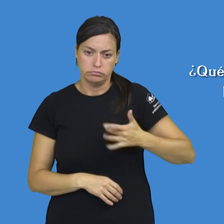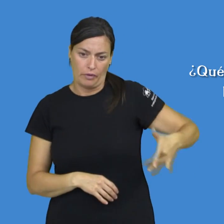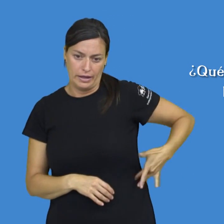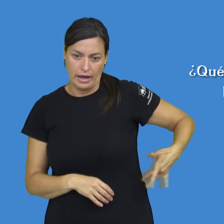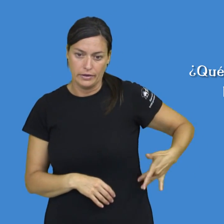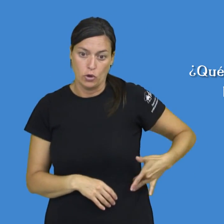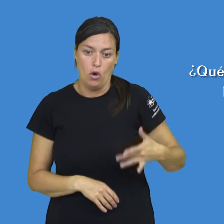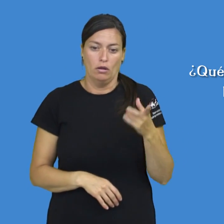riñón